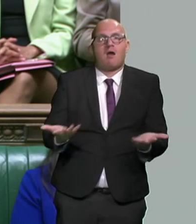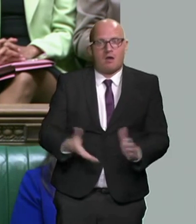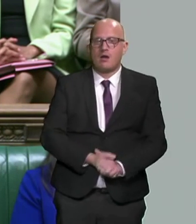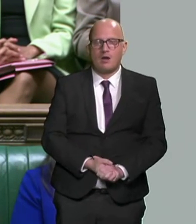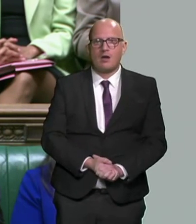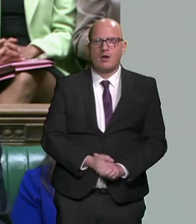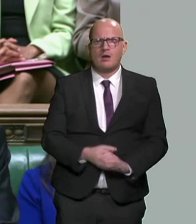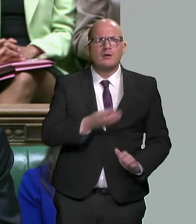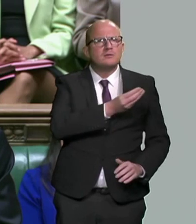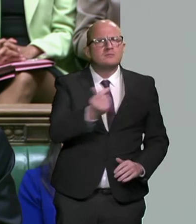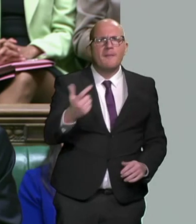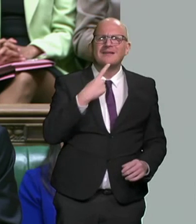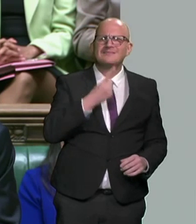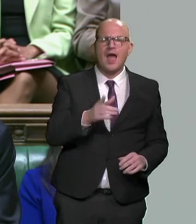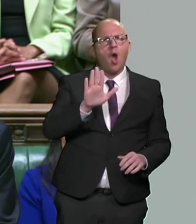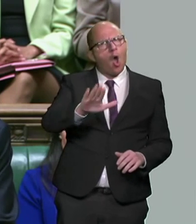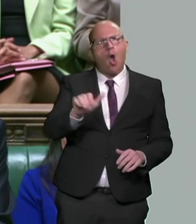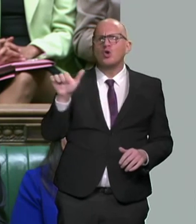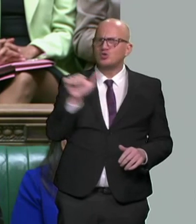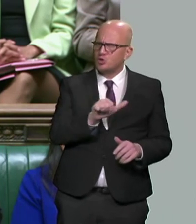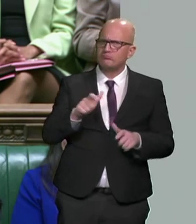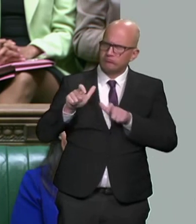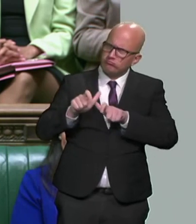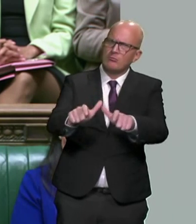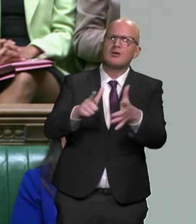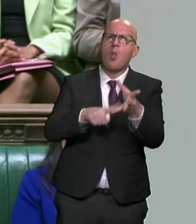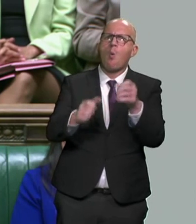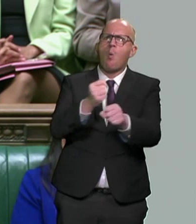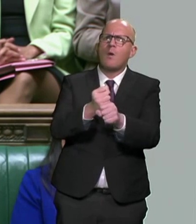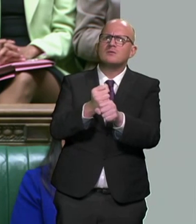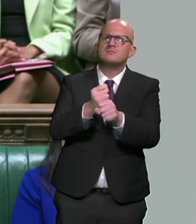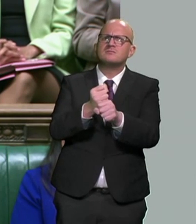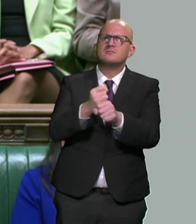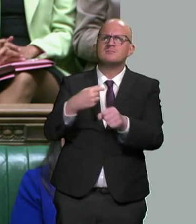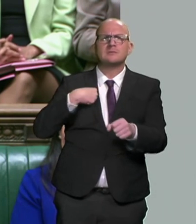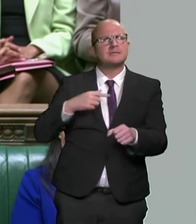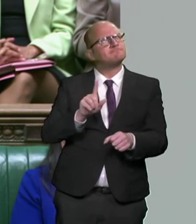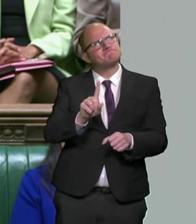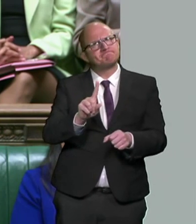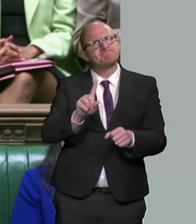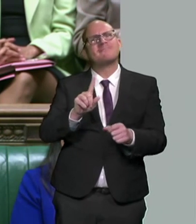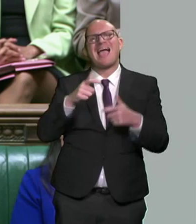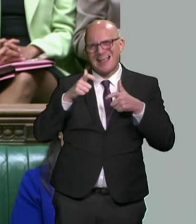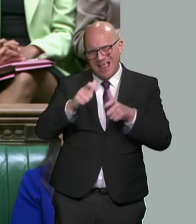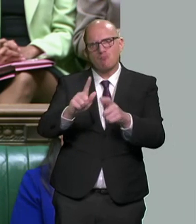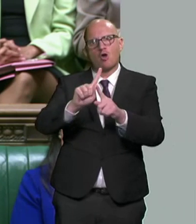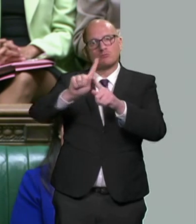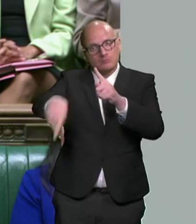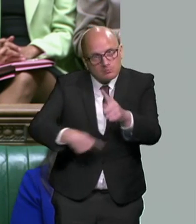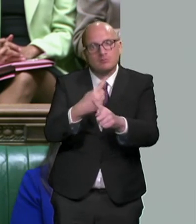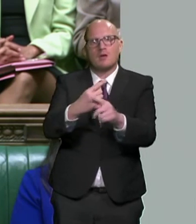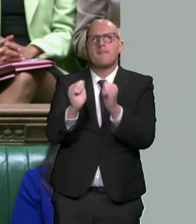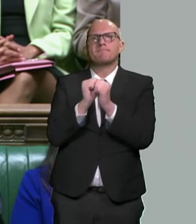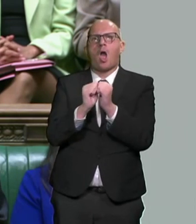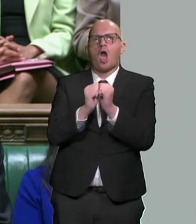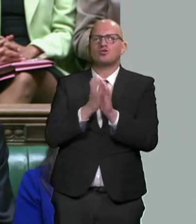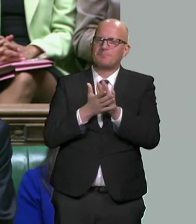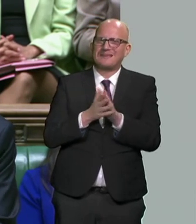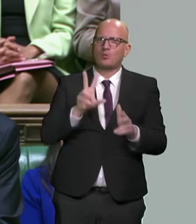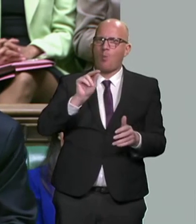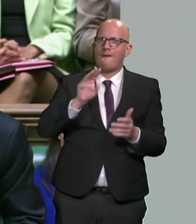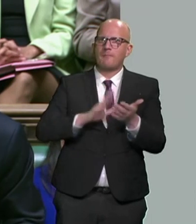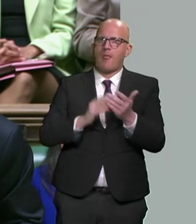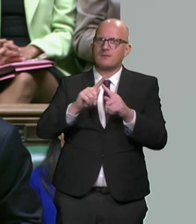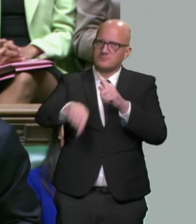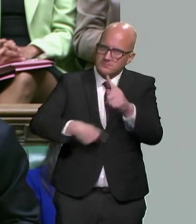While some have called for the cut to last until August, I have decided it will be in place until March next year—a full 12 months.